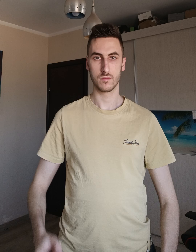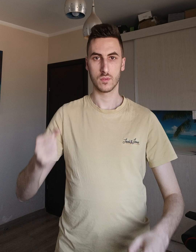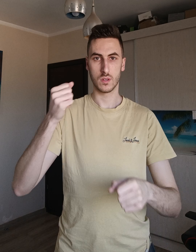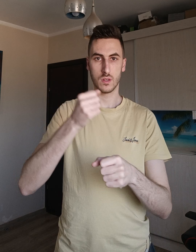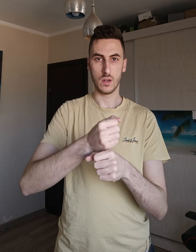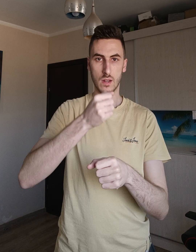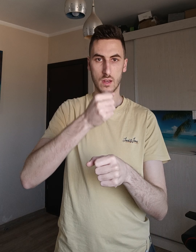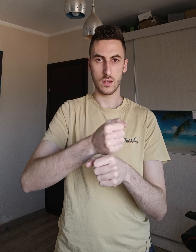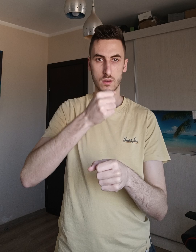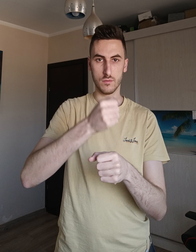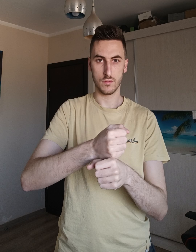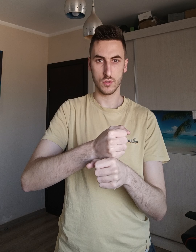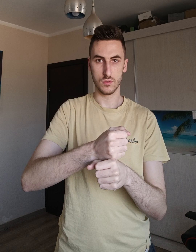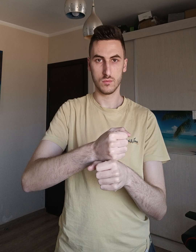לעבוד